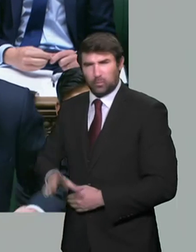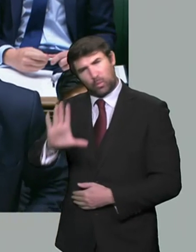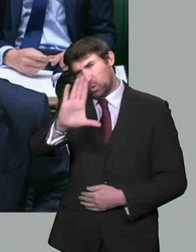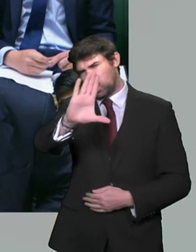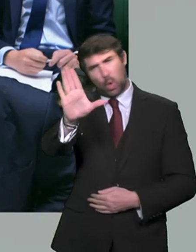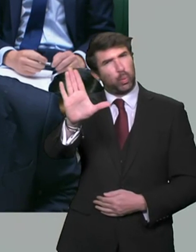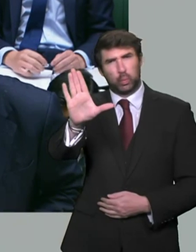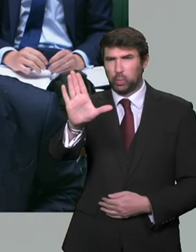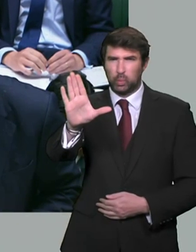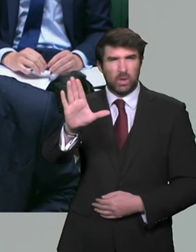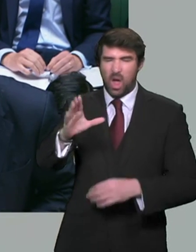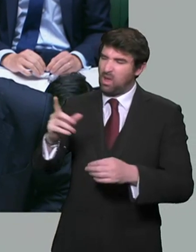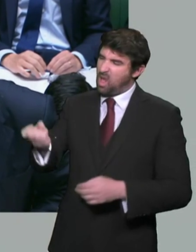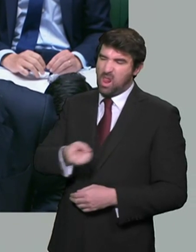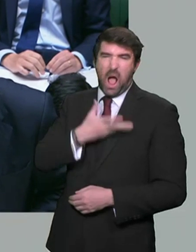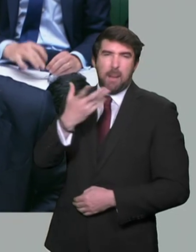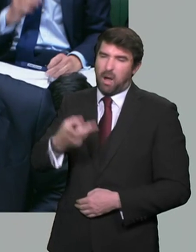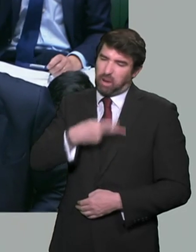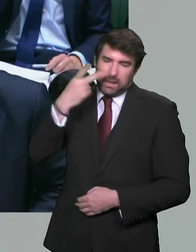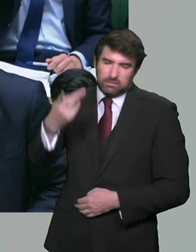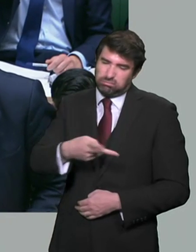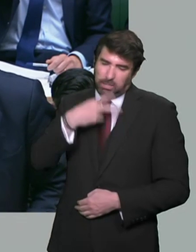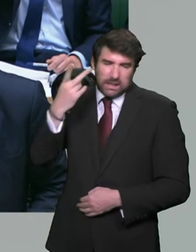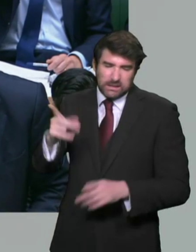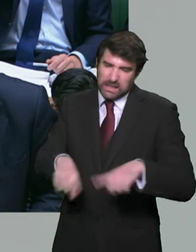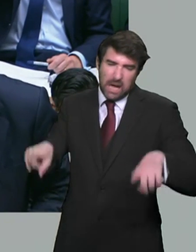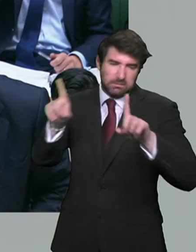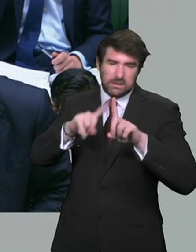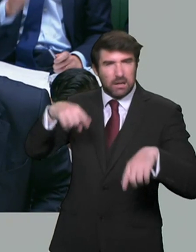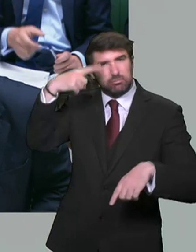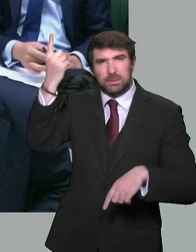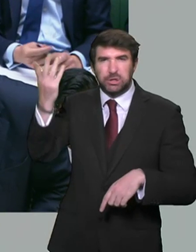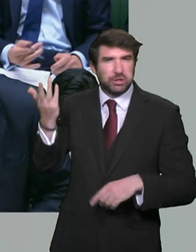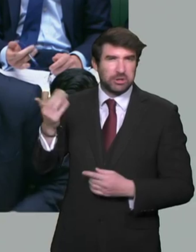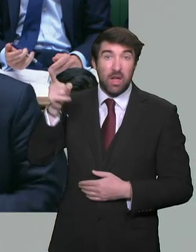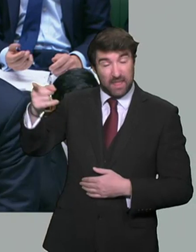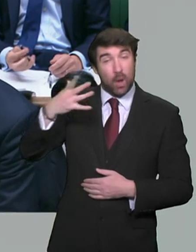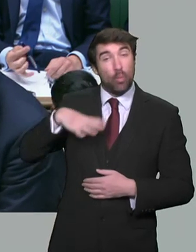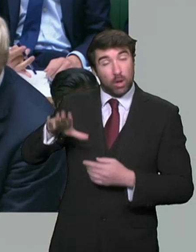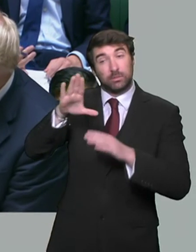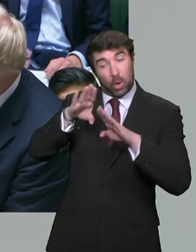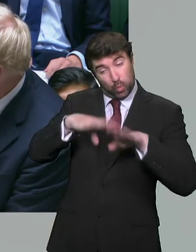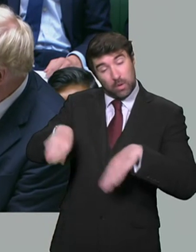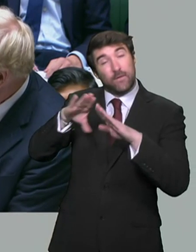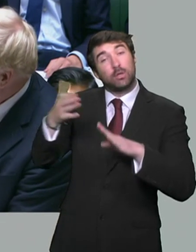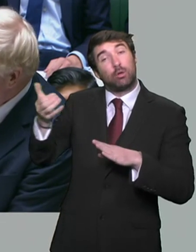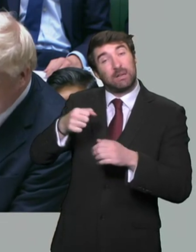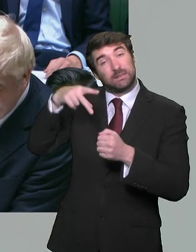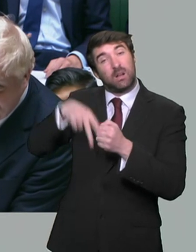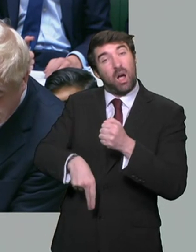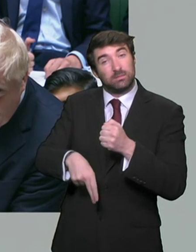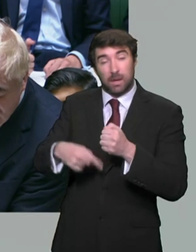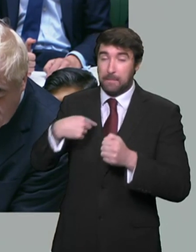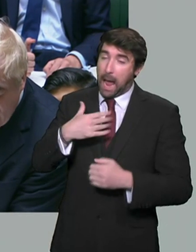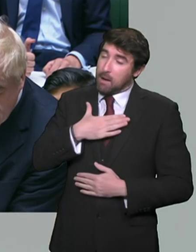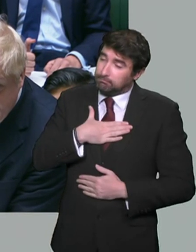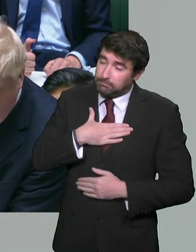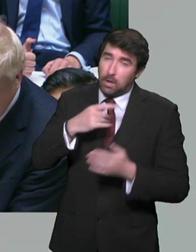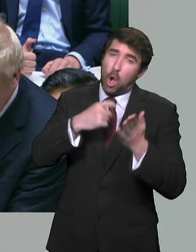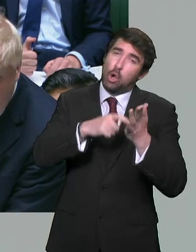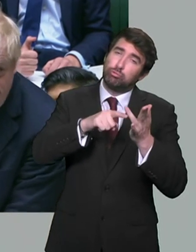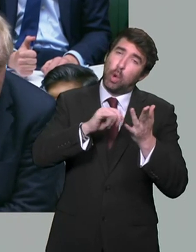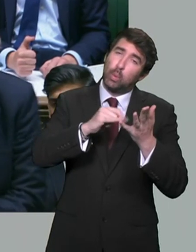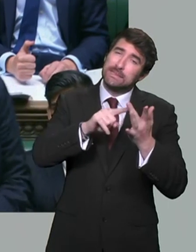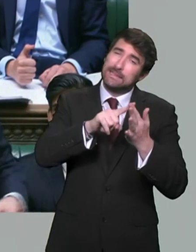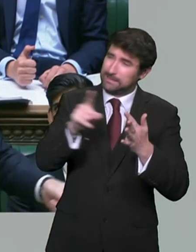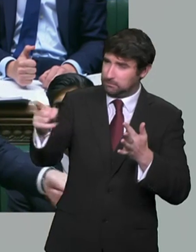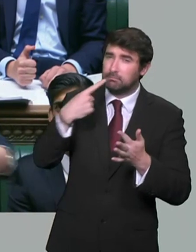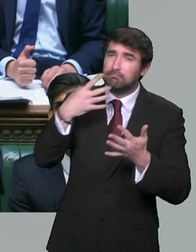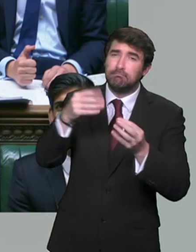I have every sympathy for Rosie and I admire her and families up and down the land, but the best thing we can do for them is have a strong and dynamic economy.